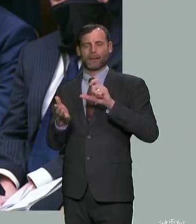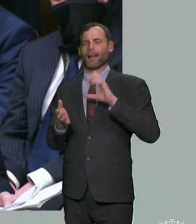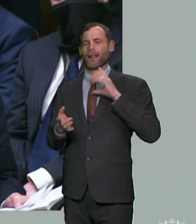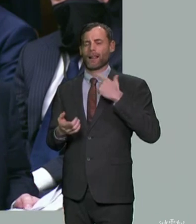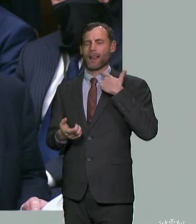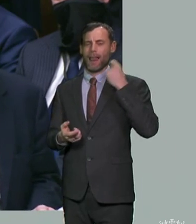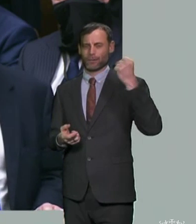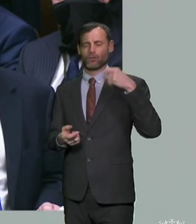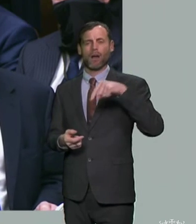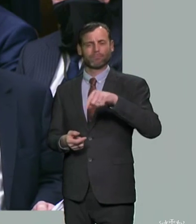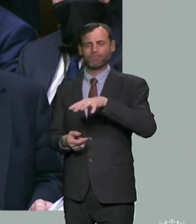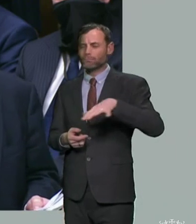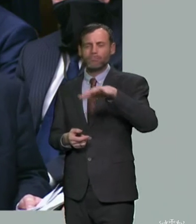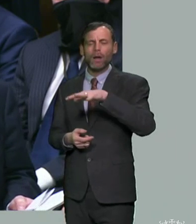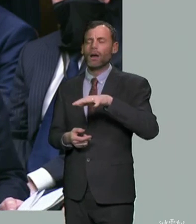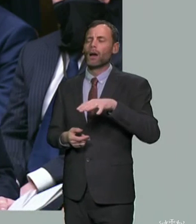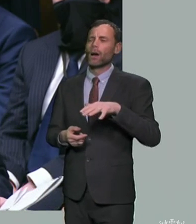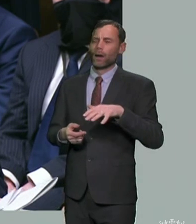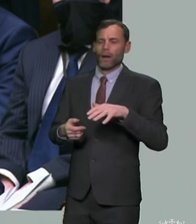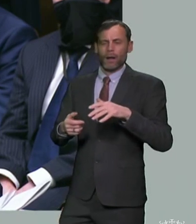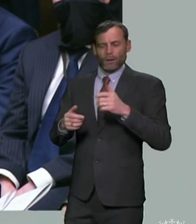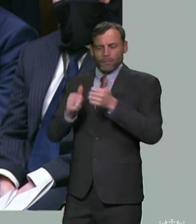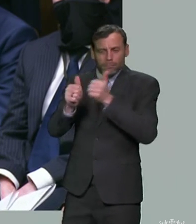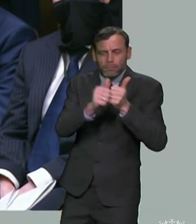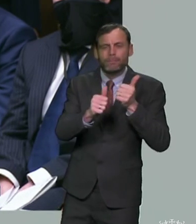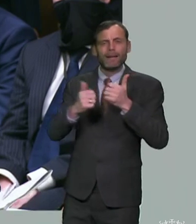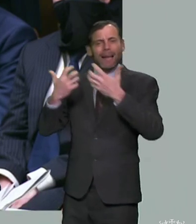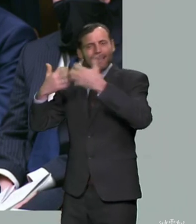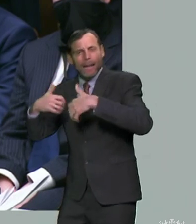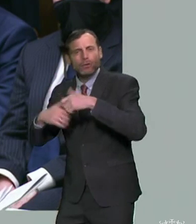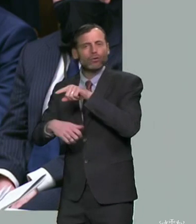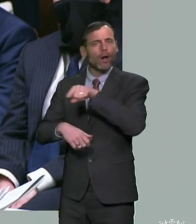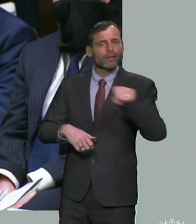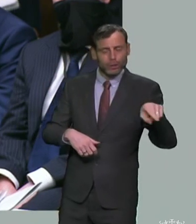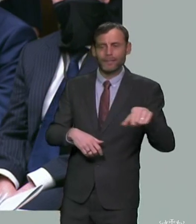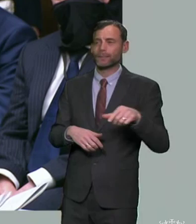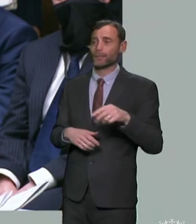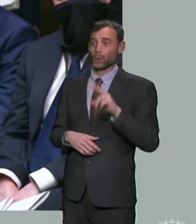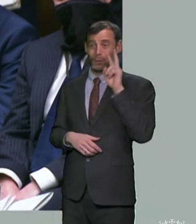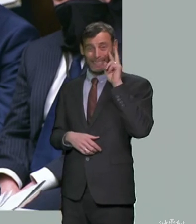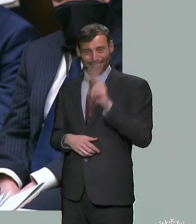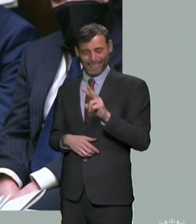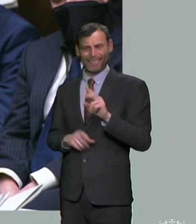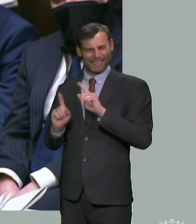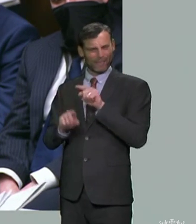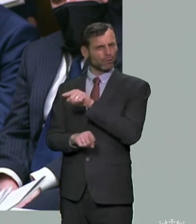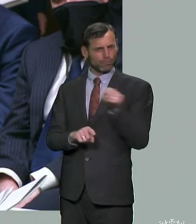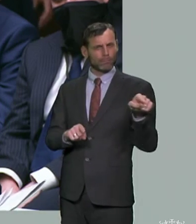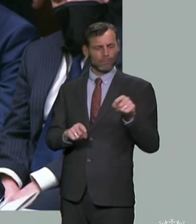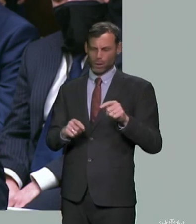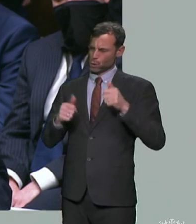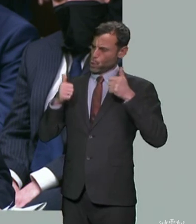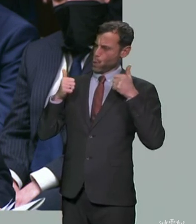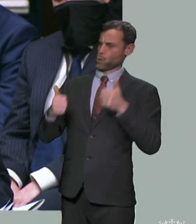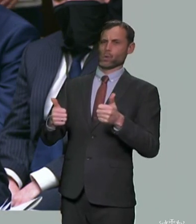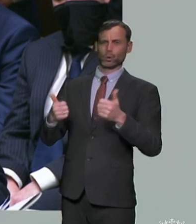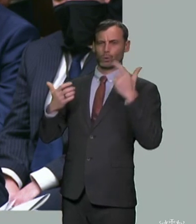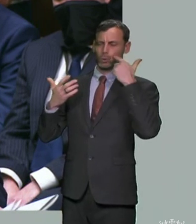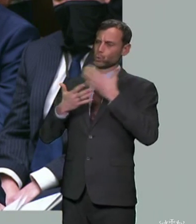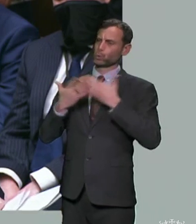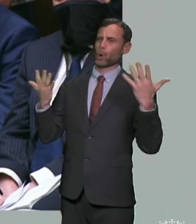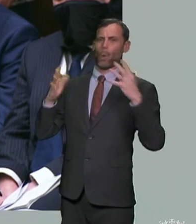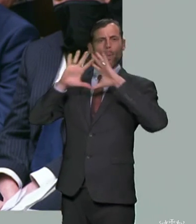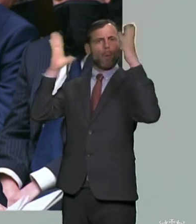In addition, fantastic local businesses such as Helical Technology, Tangerine Holdings and Natures Aid are doing a great job of flying the flag for Lancashire globally.